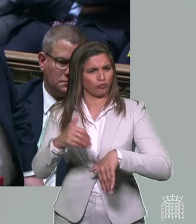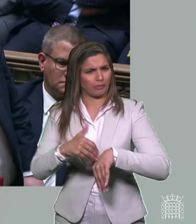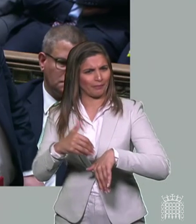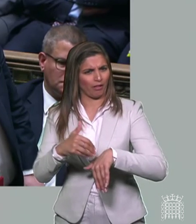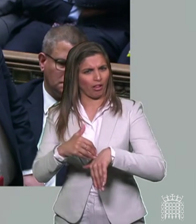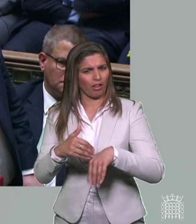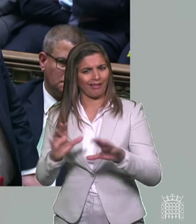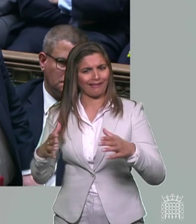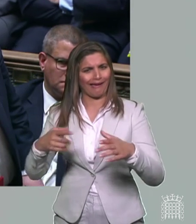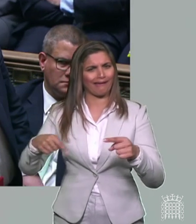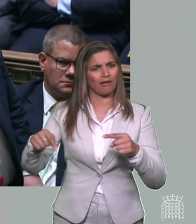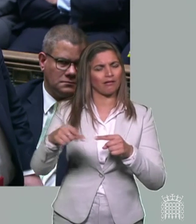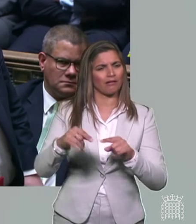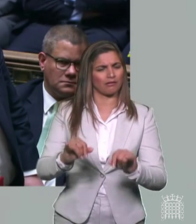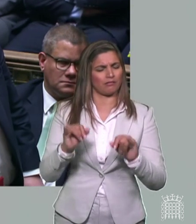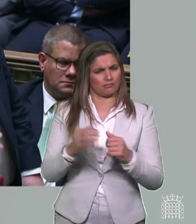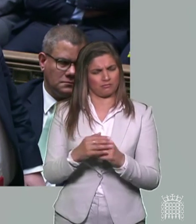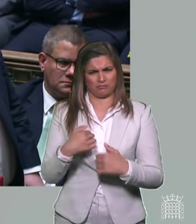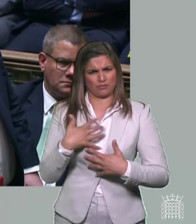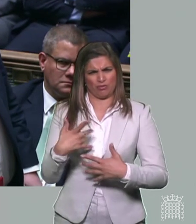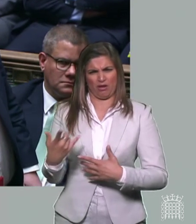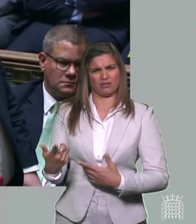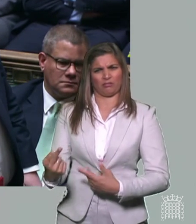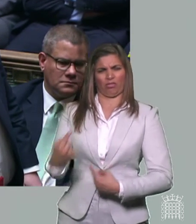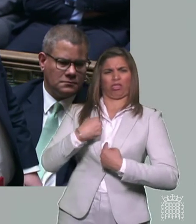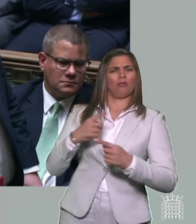I was surprised that we were attacked for that.